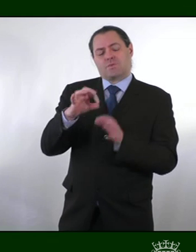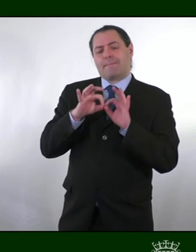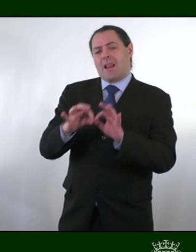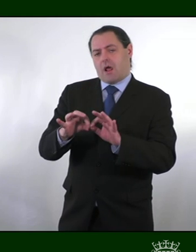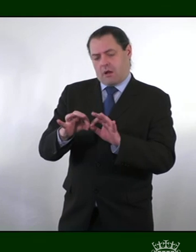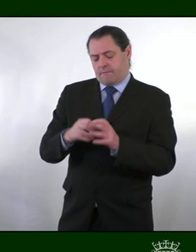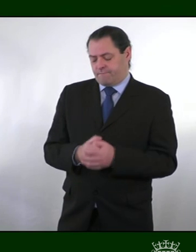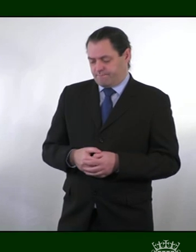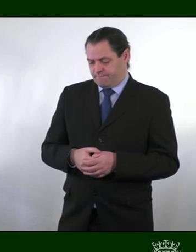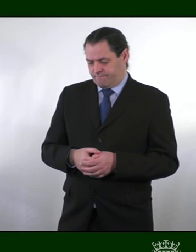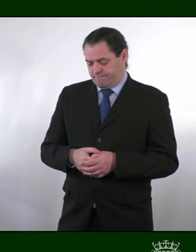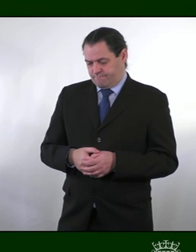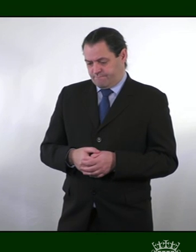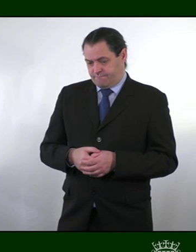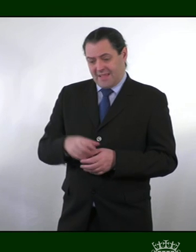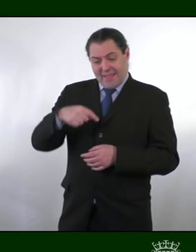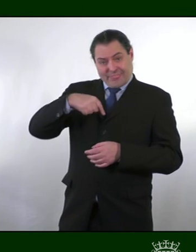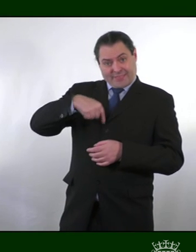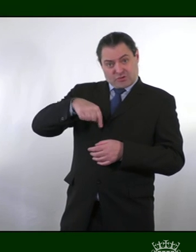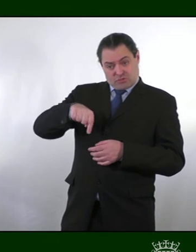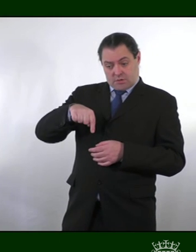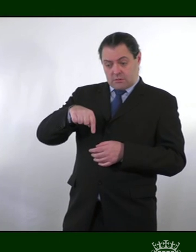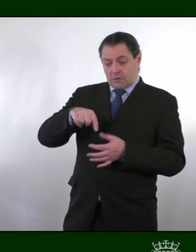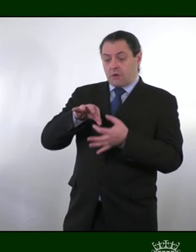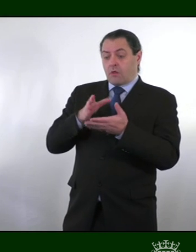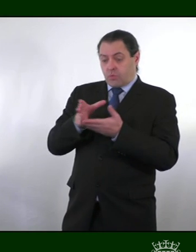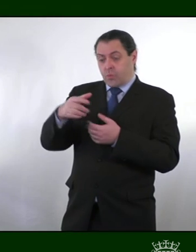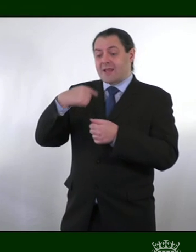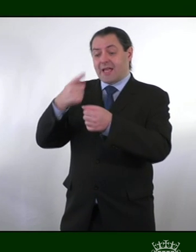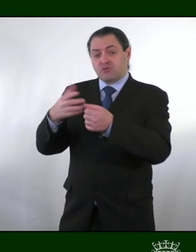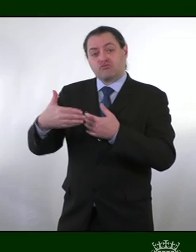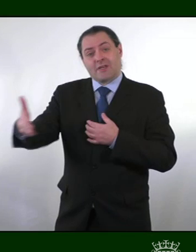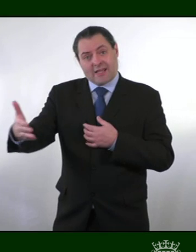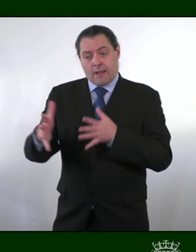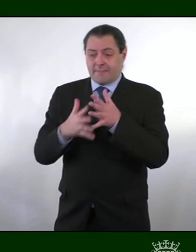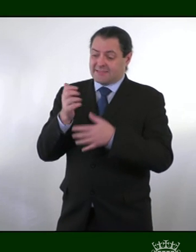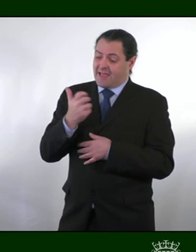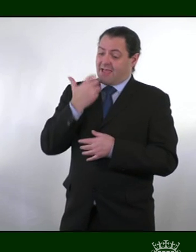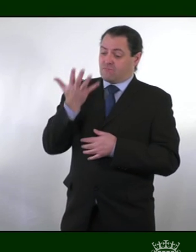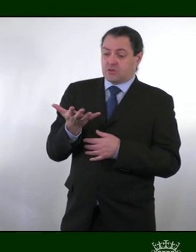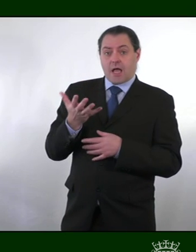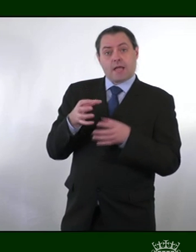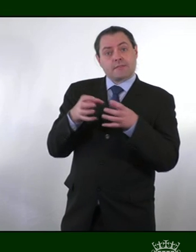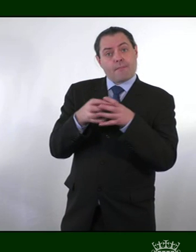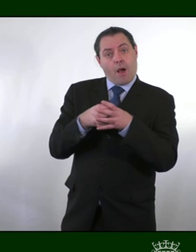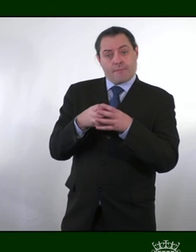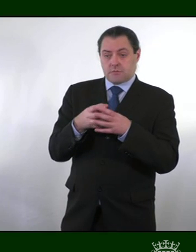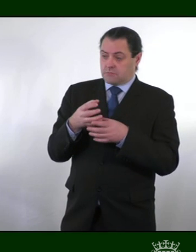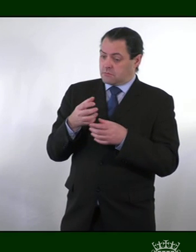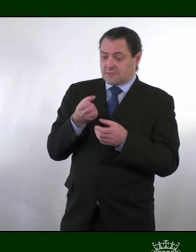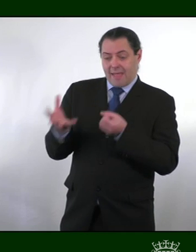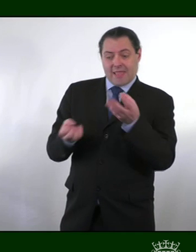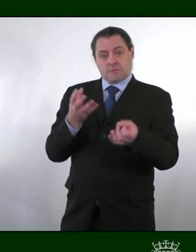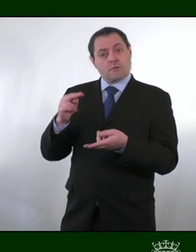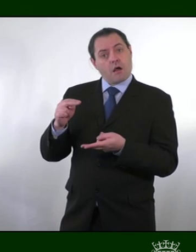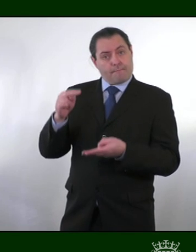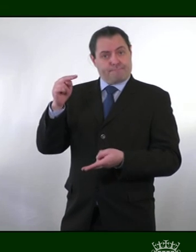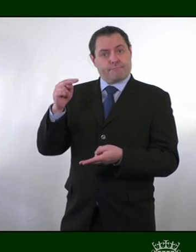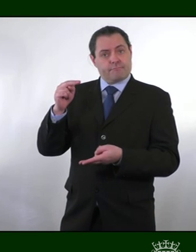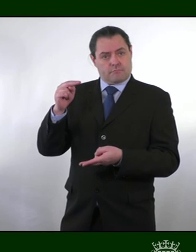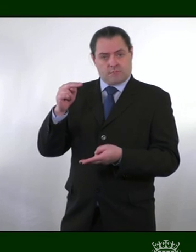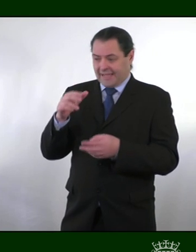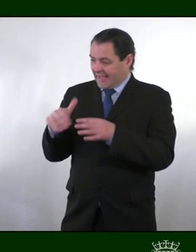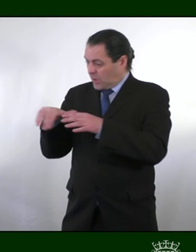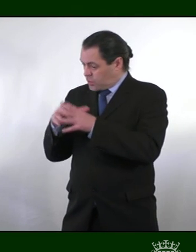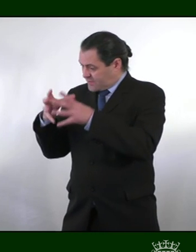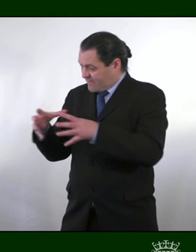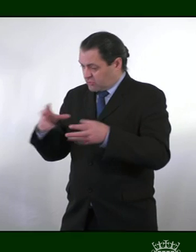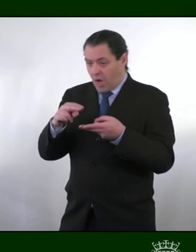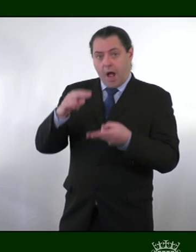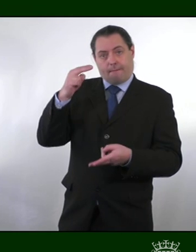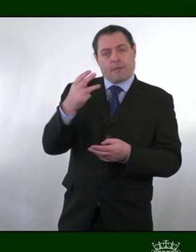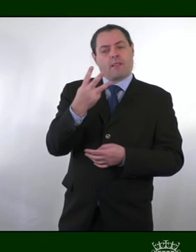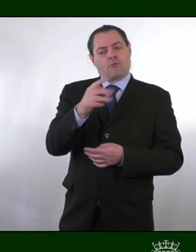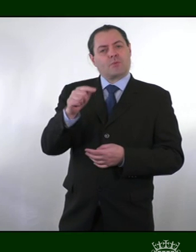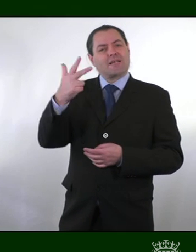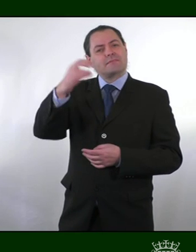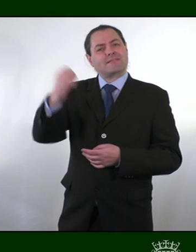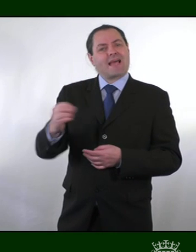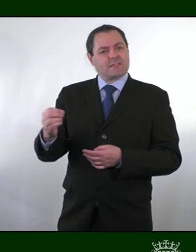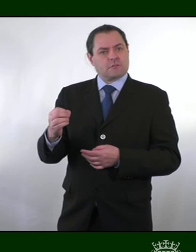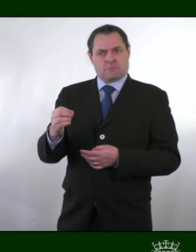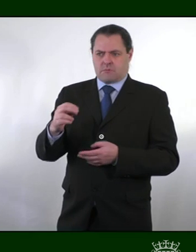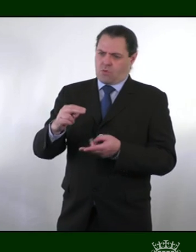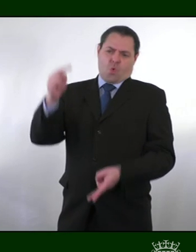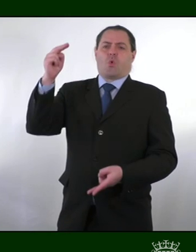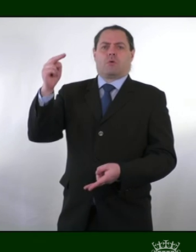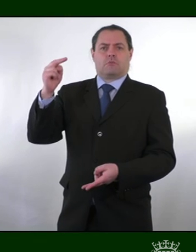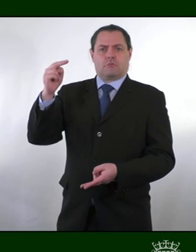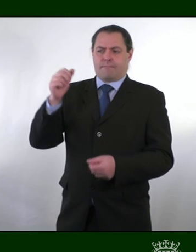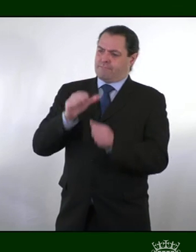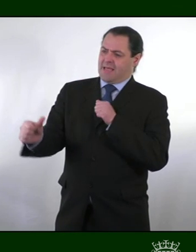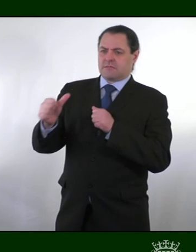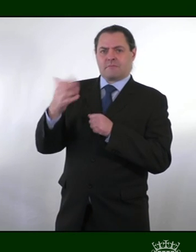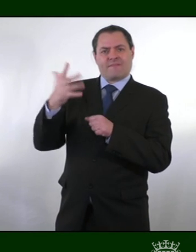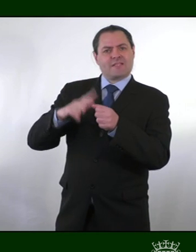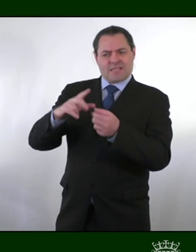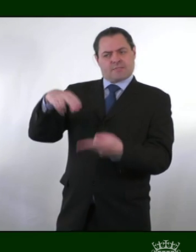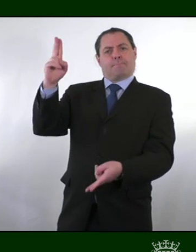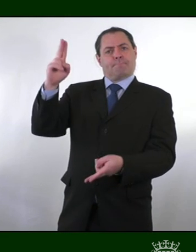Over this year and next, day-to-day departmental spending will rise, in real terms, by 3.8%—that is the fastest growth rate in 15 years.